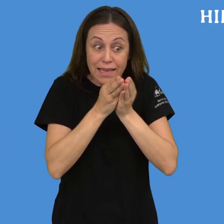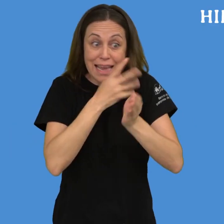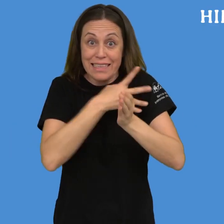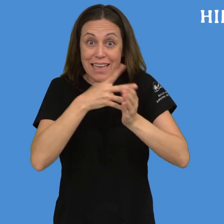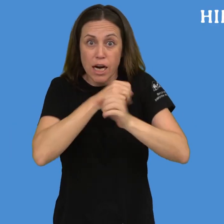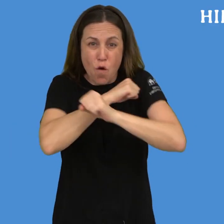sangre